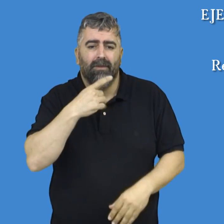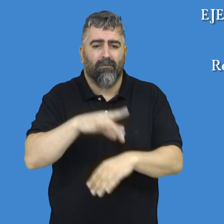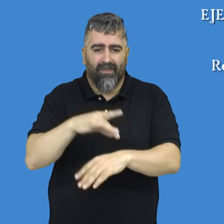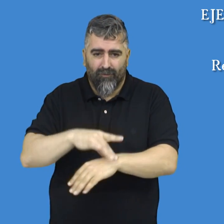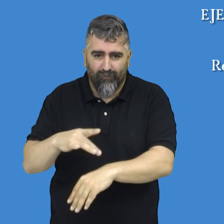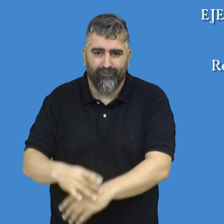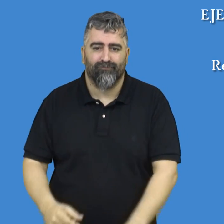enfermo